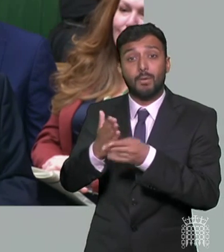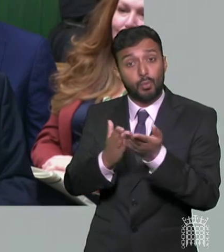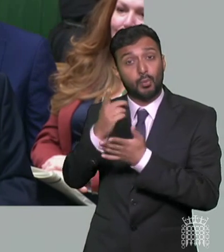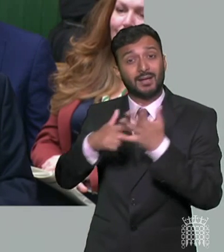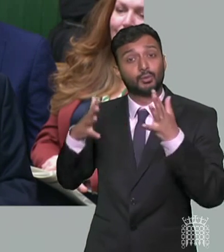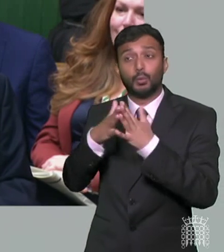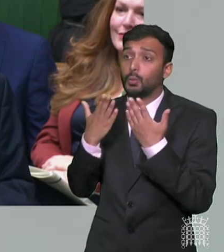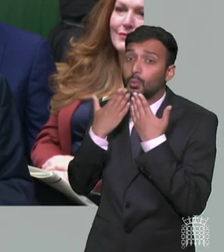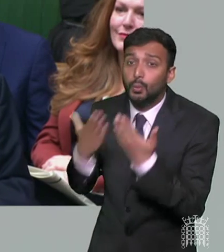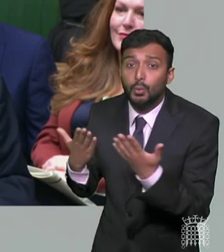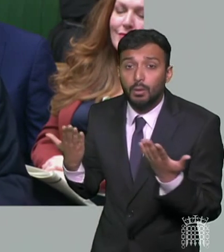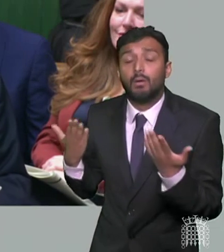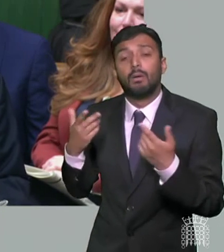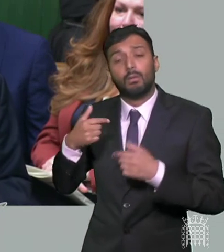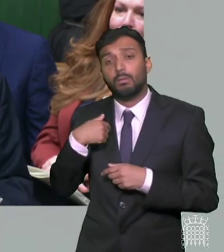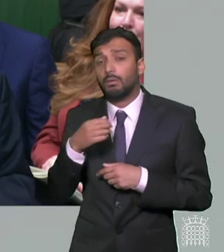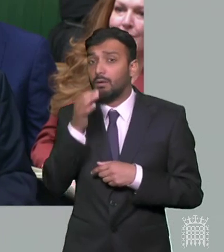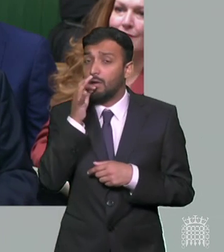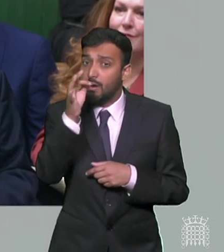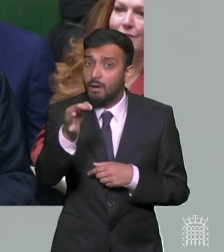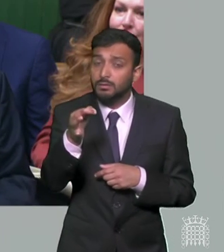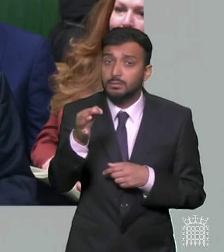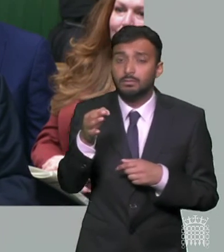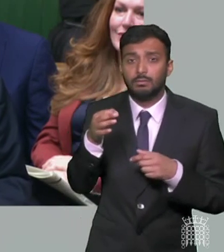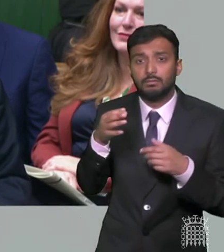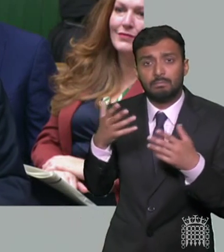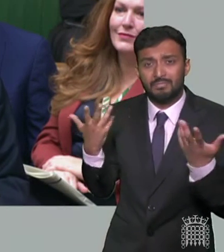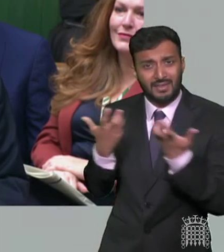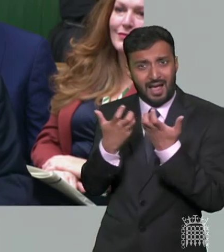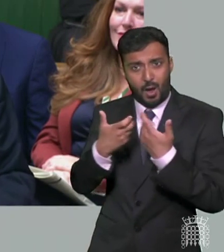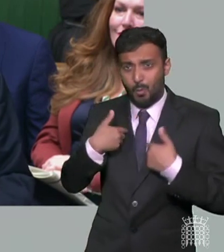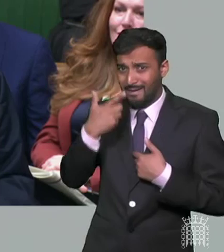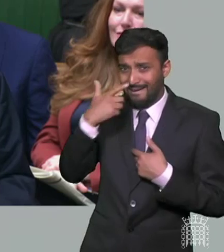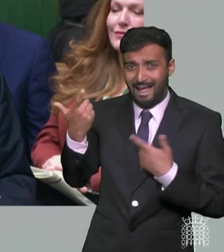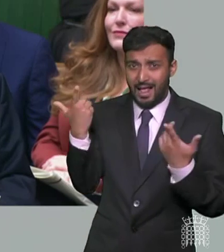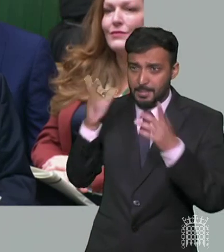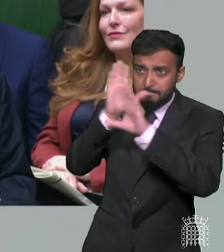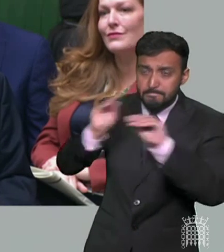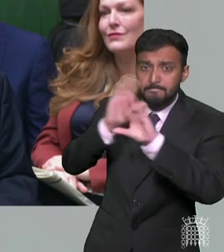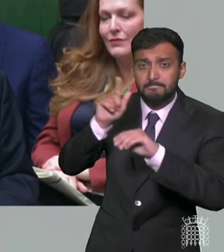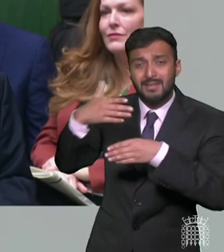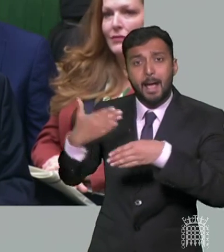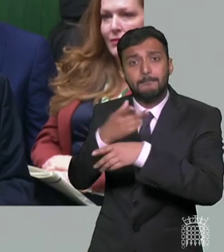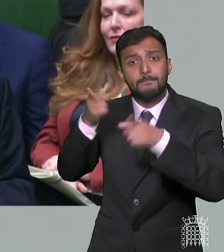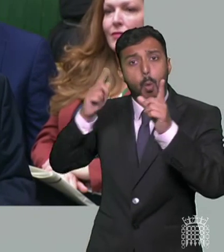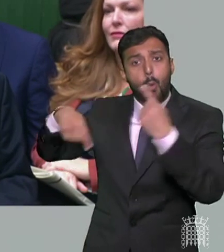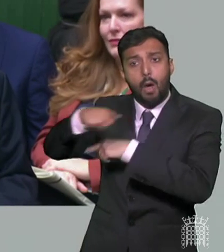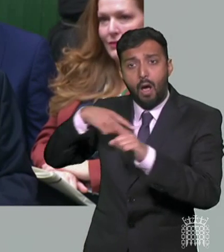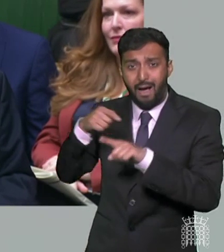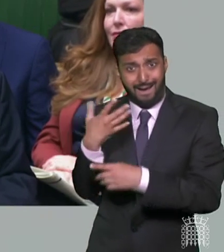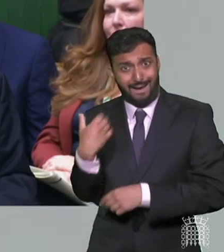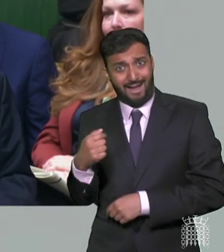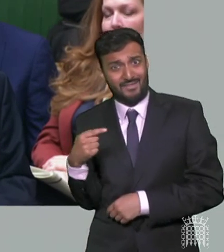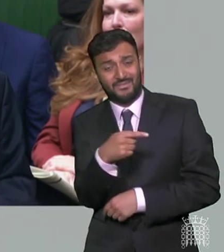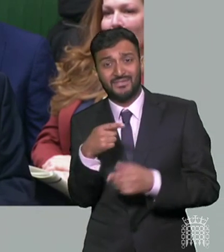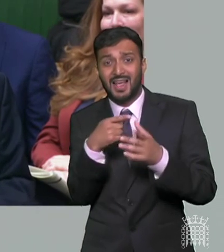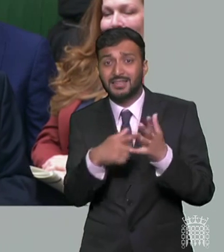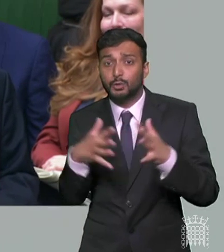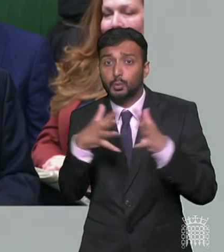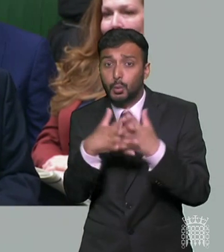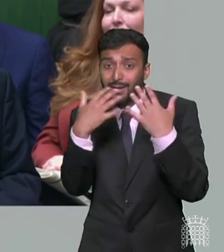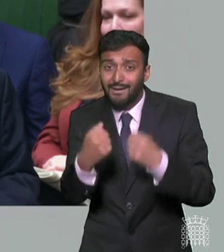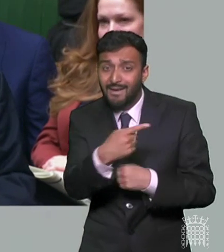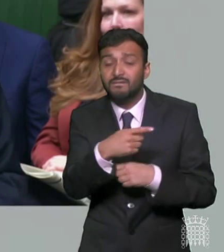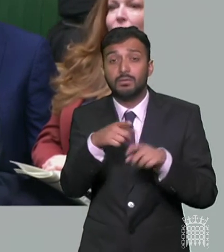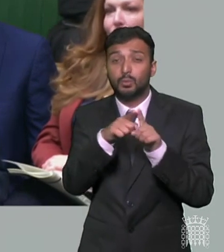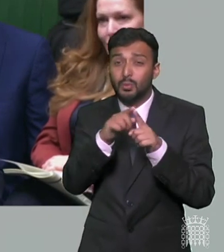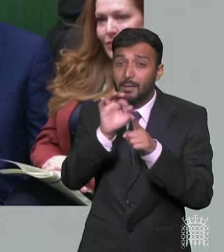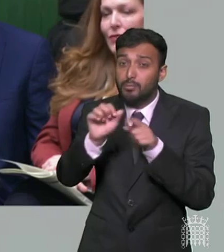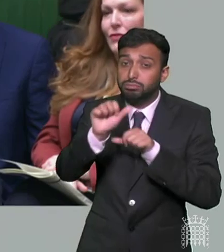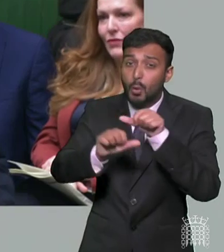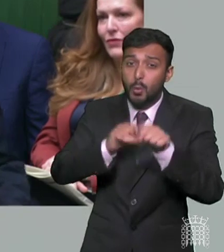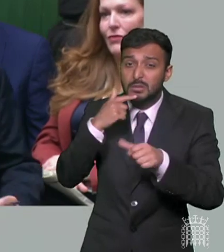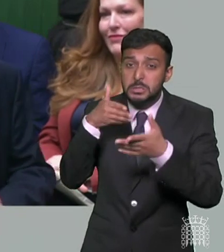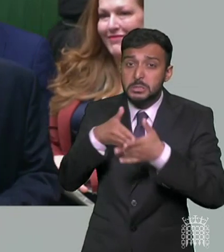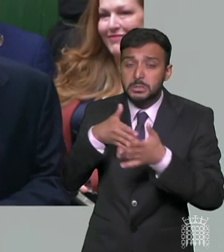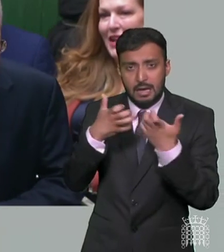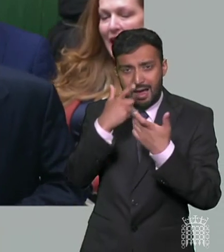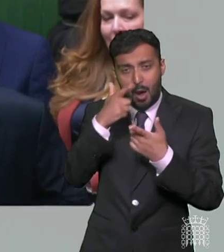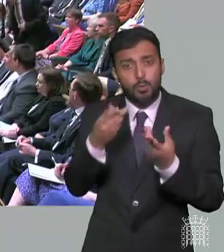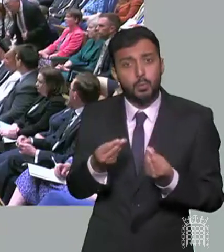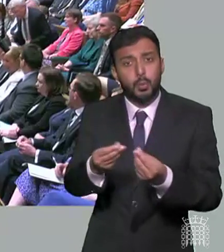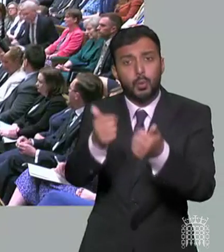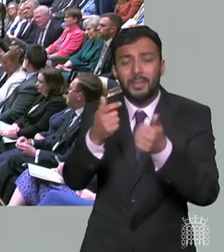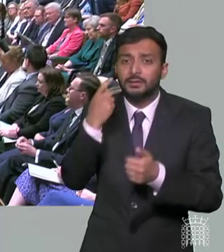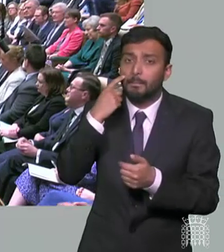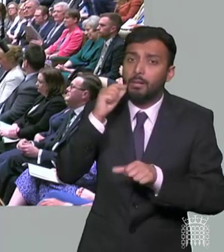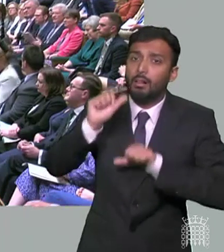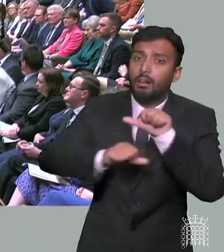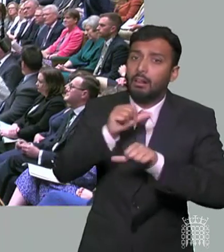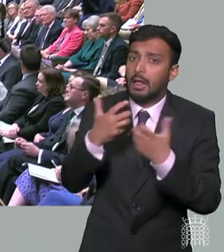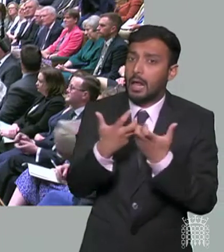Will my right honourable Friend consider how we can boost awareness of the Access to Work scheme among employers and also consider how we can simplify the application process so that more disabled people do not get deterred and will embrace it?